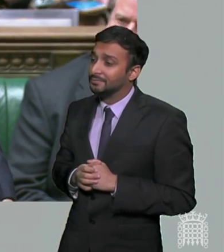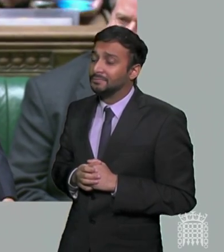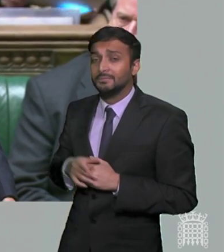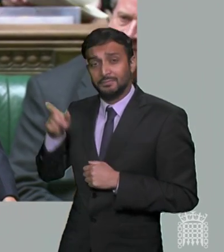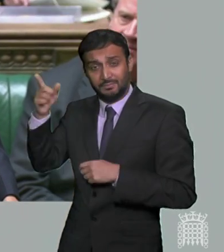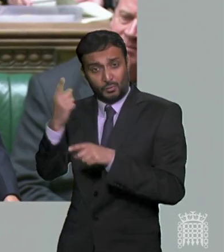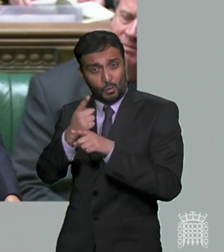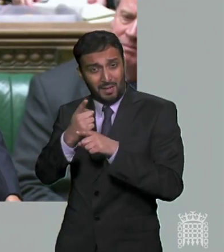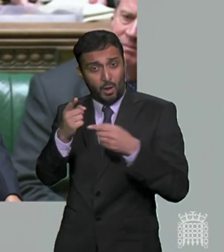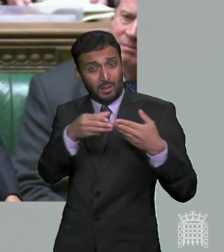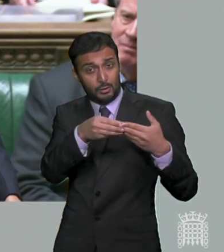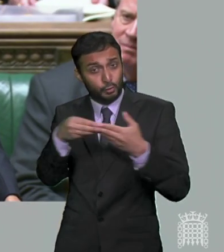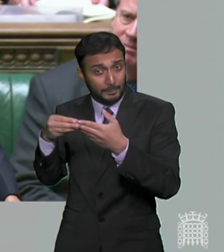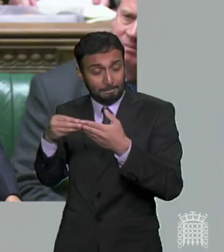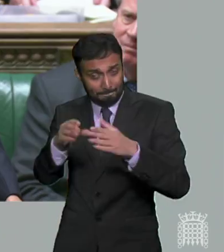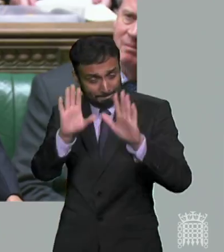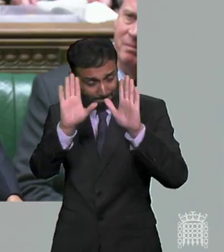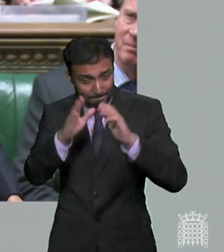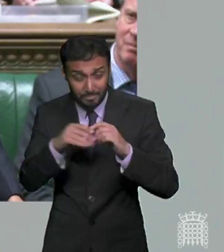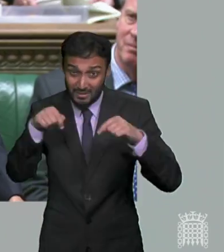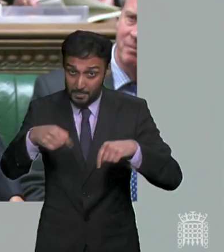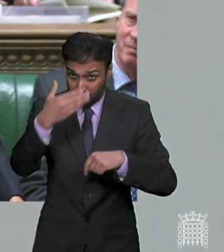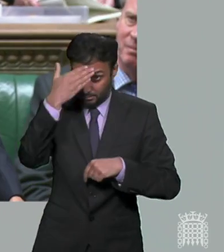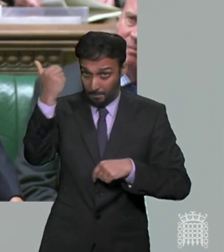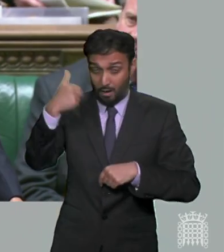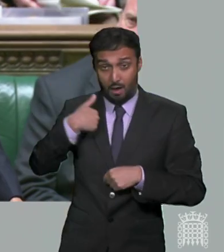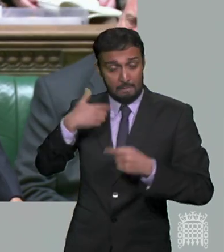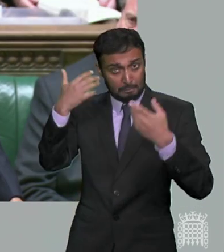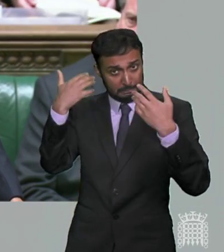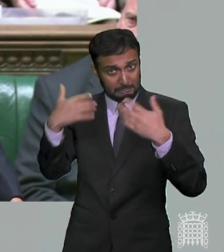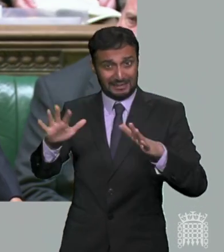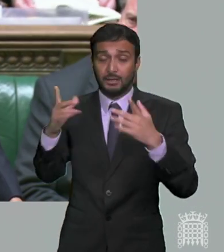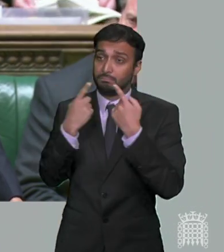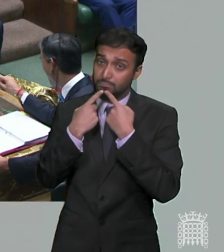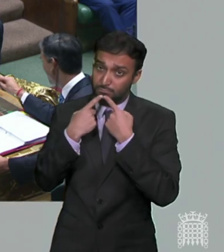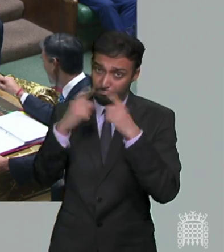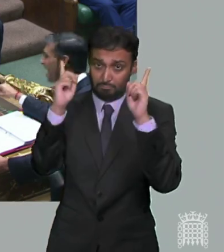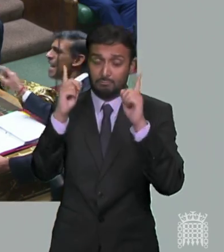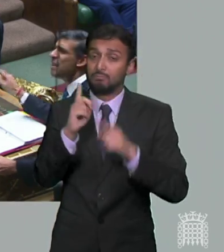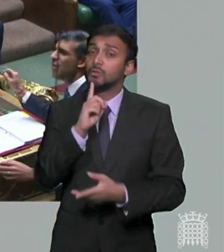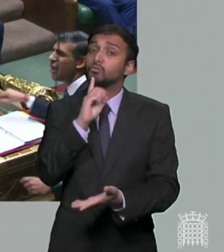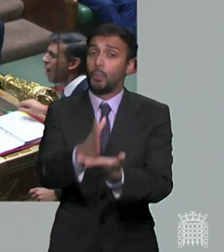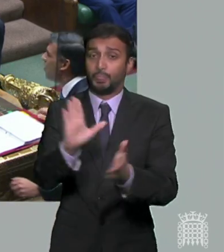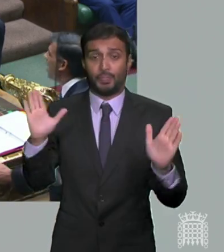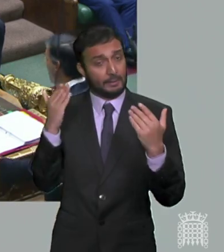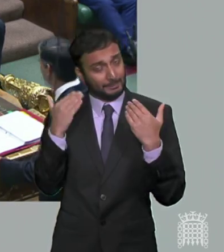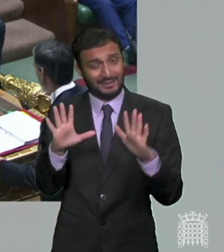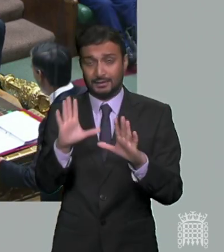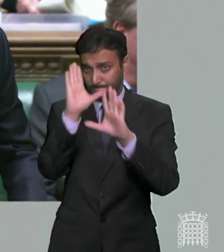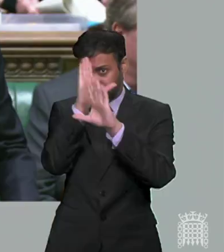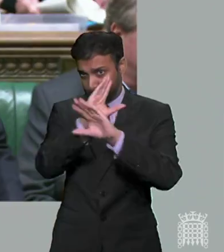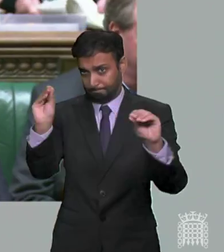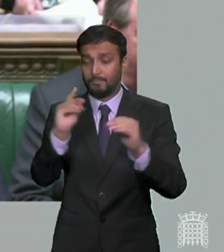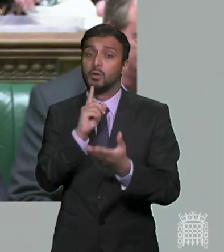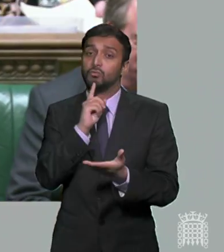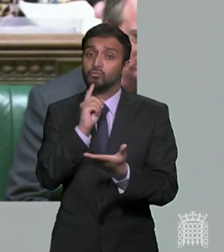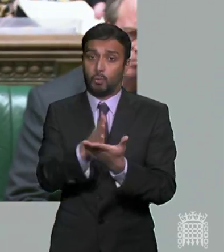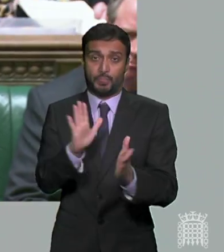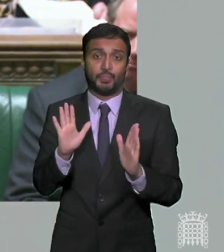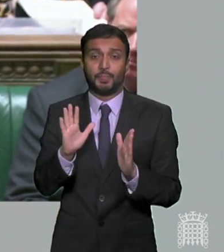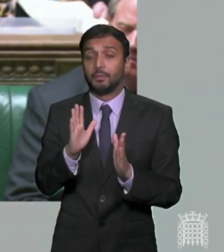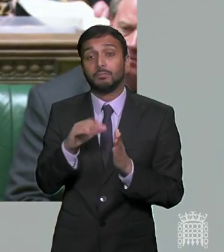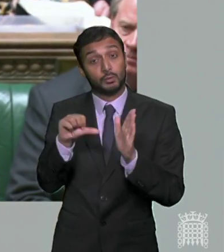The right honourable and learned Gentleman talks about leadership. This summer, I stood on my principles and told the country what they needed to hear, even though it was difficult.